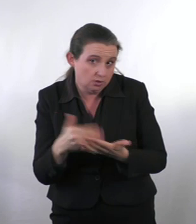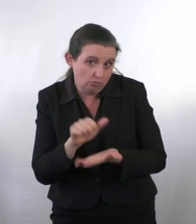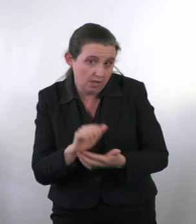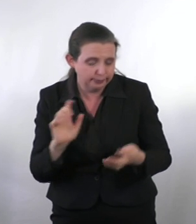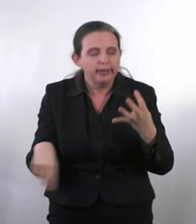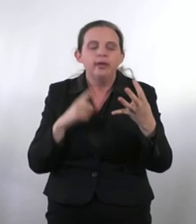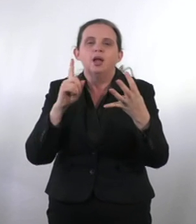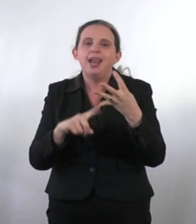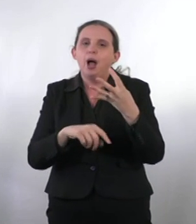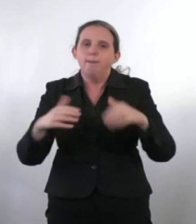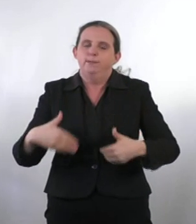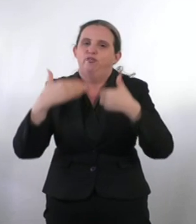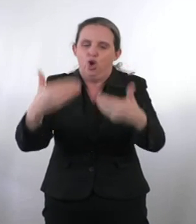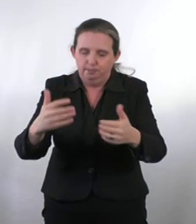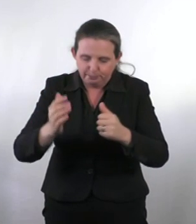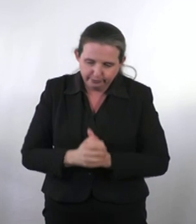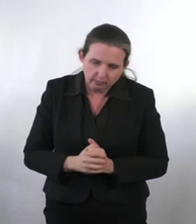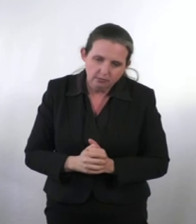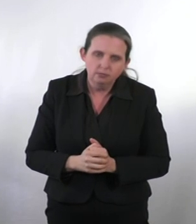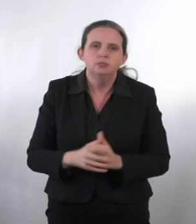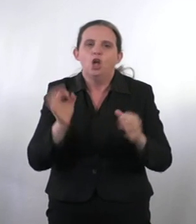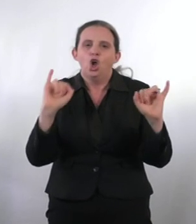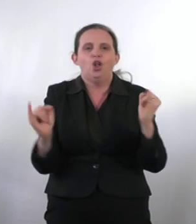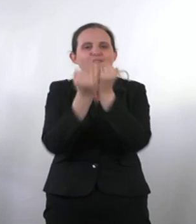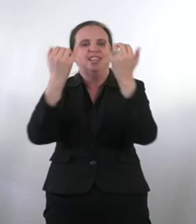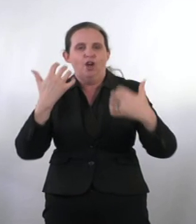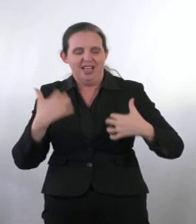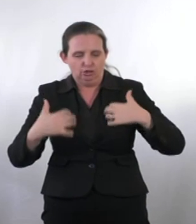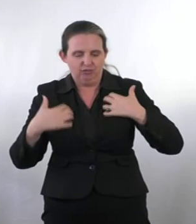The next one is “no actual or perceived conflict of interest”.